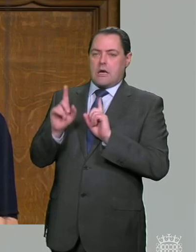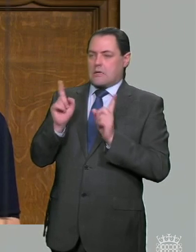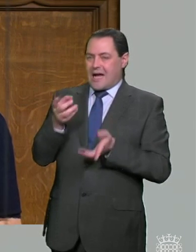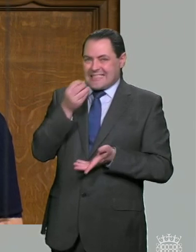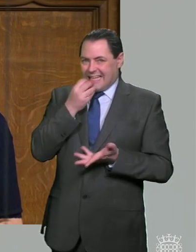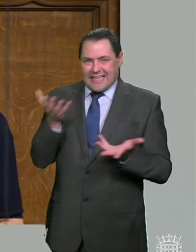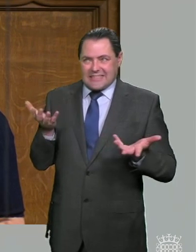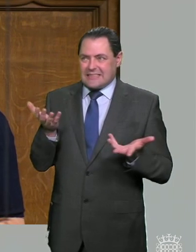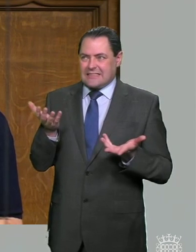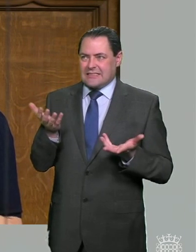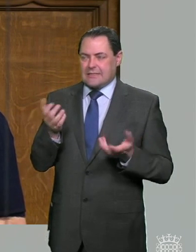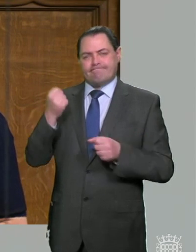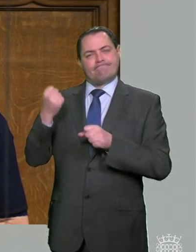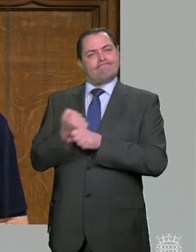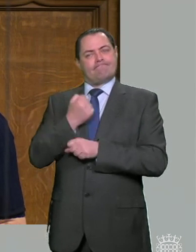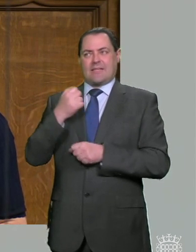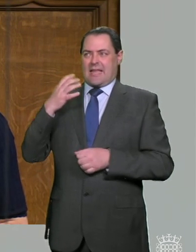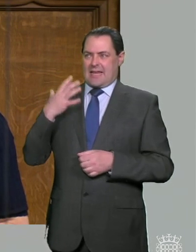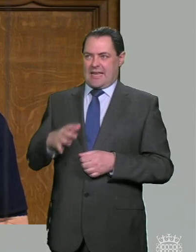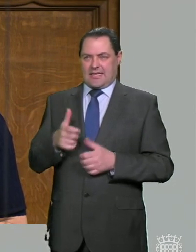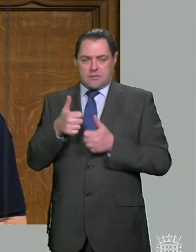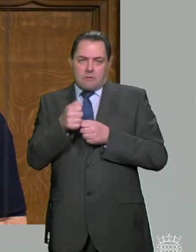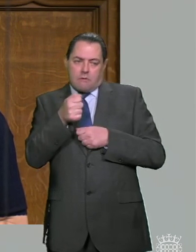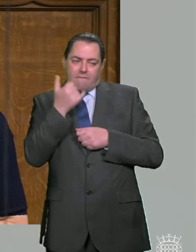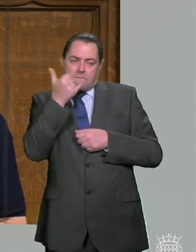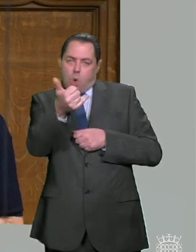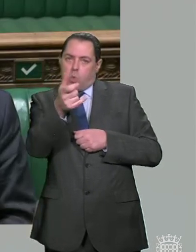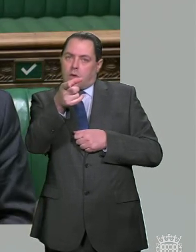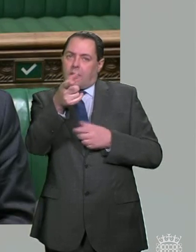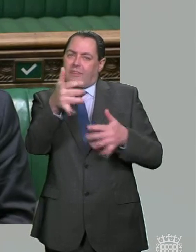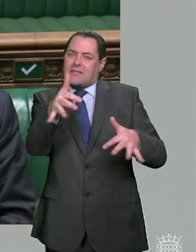It seems that all they needed was the Prime Minister’s or the Chancellor’s phone number.